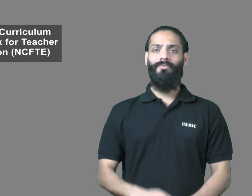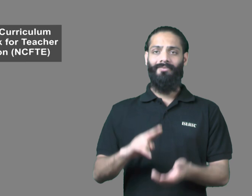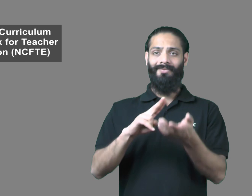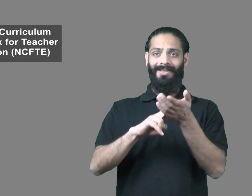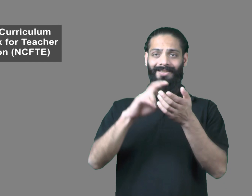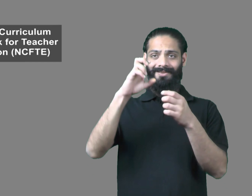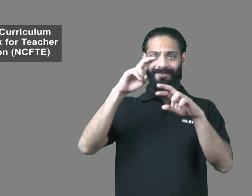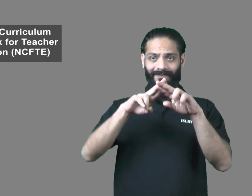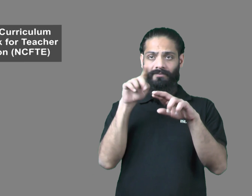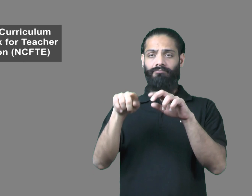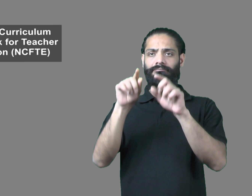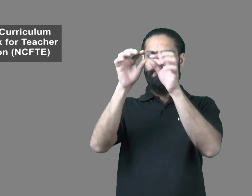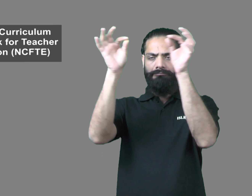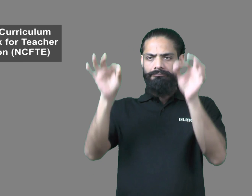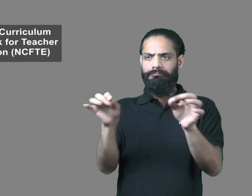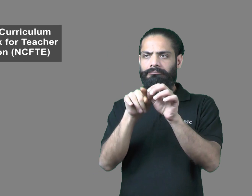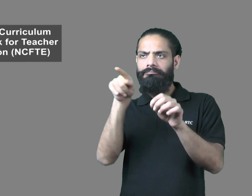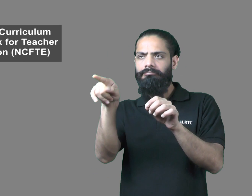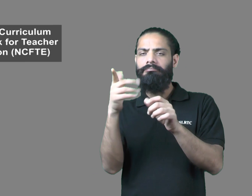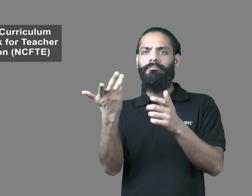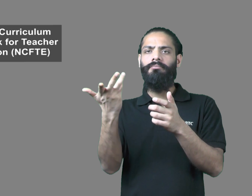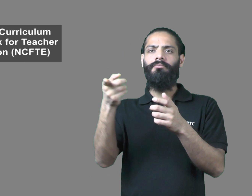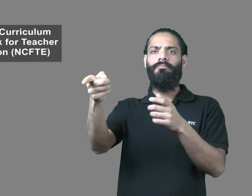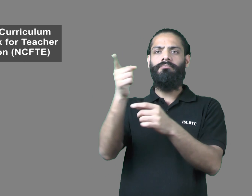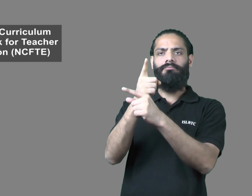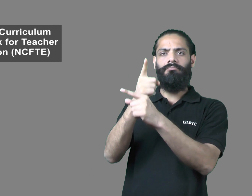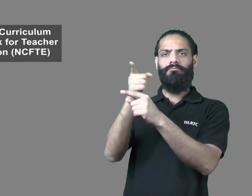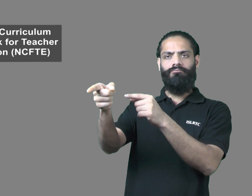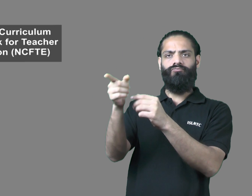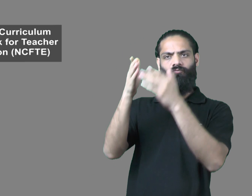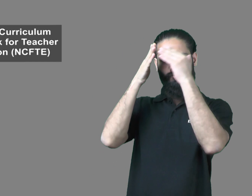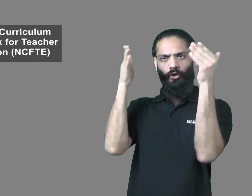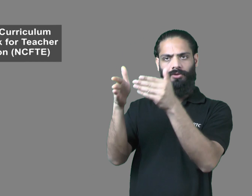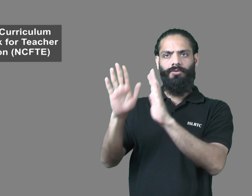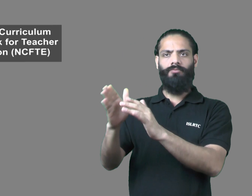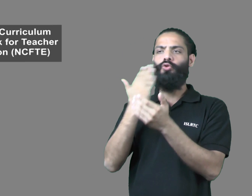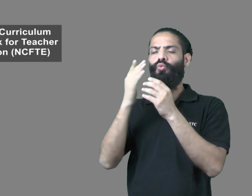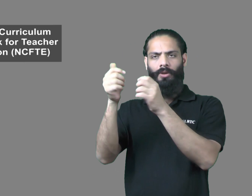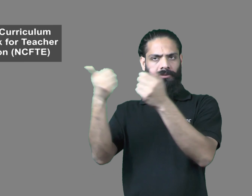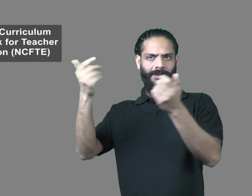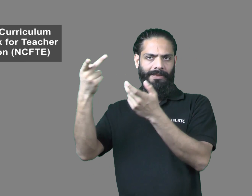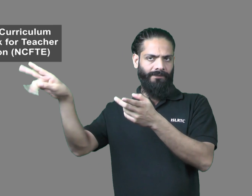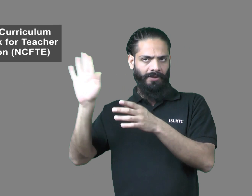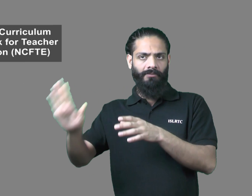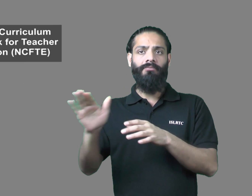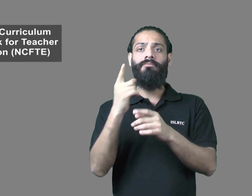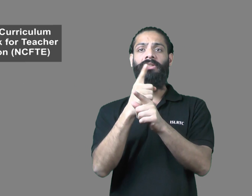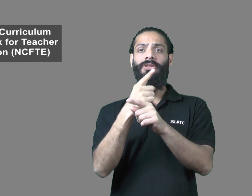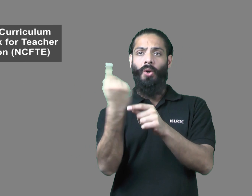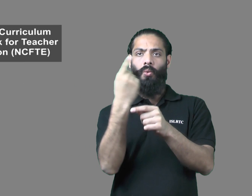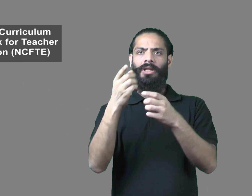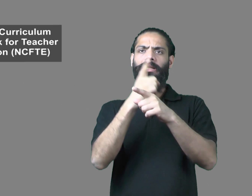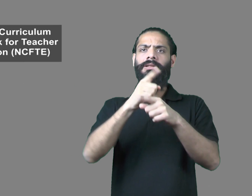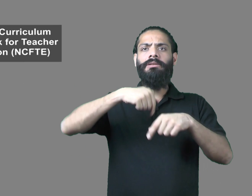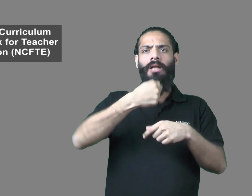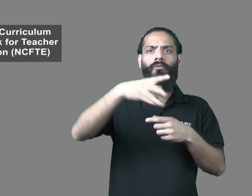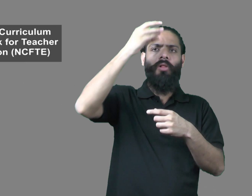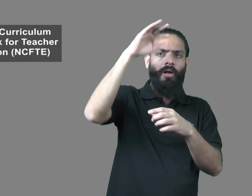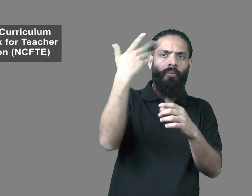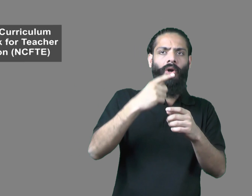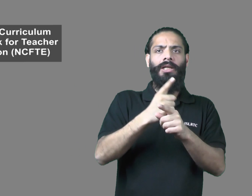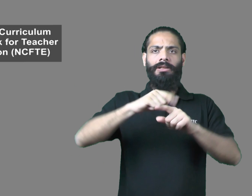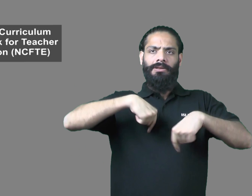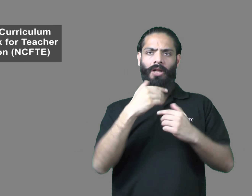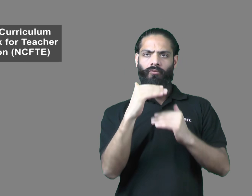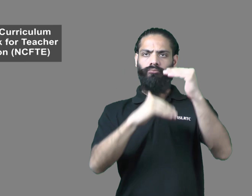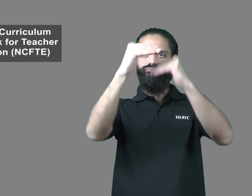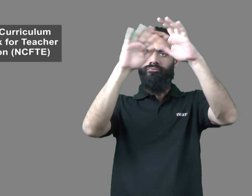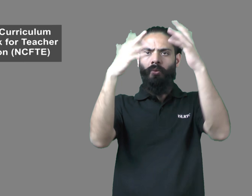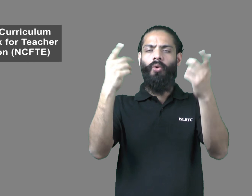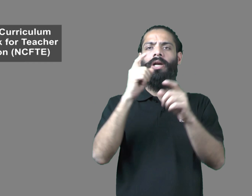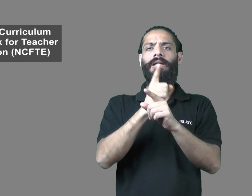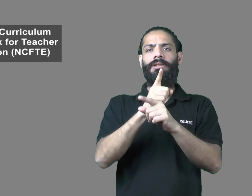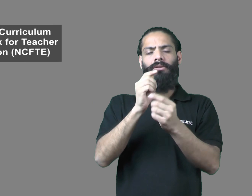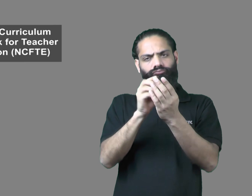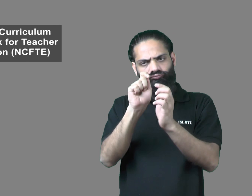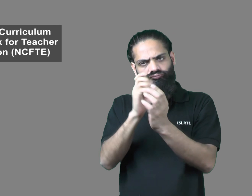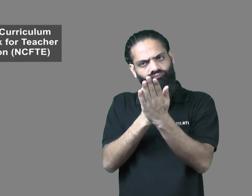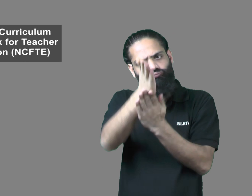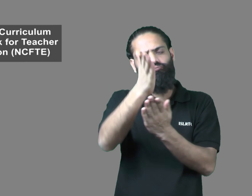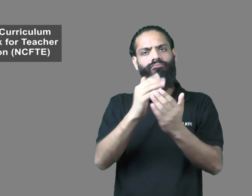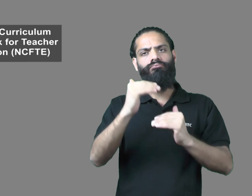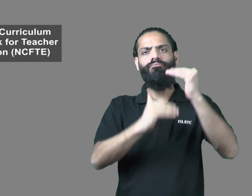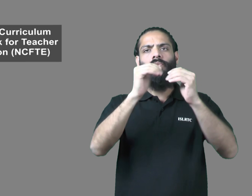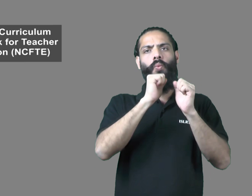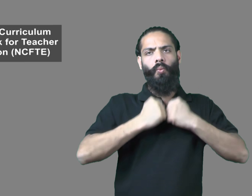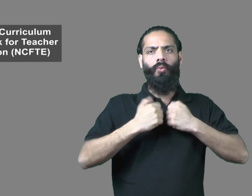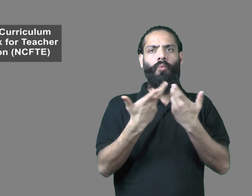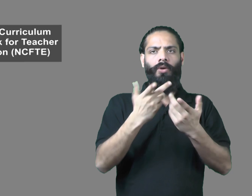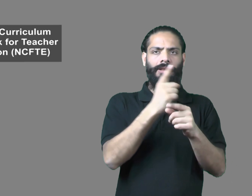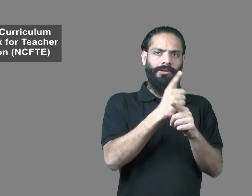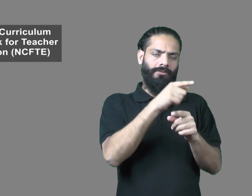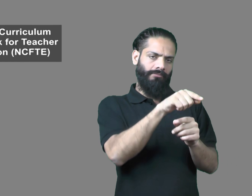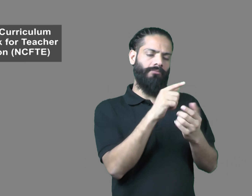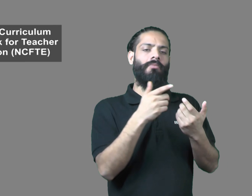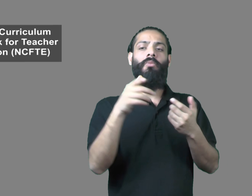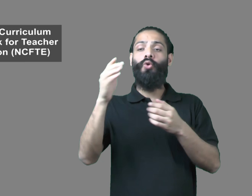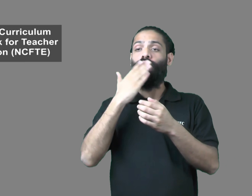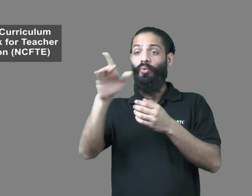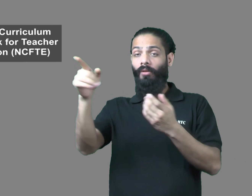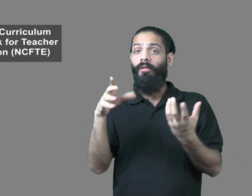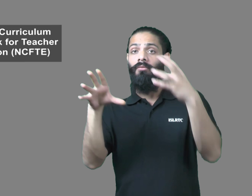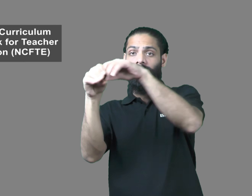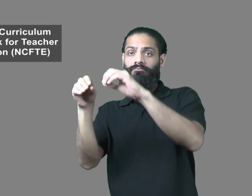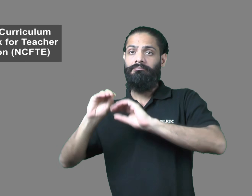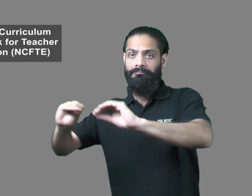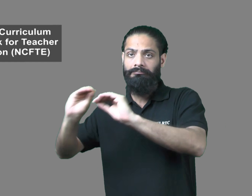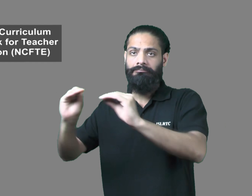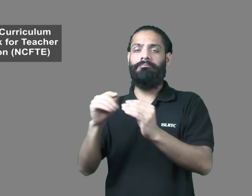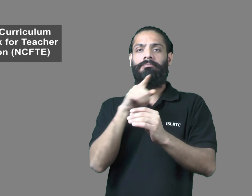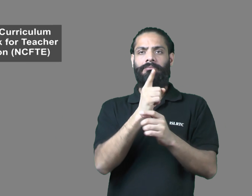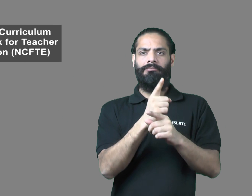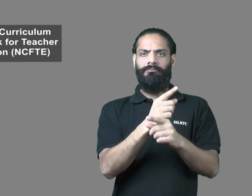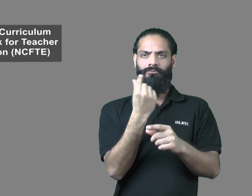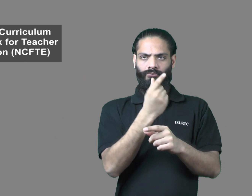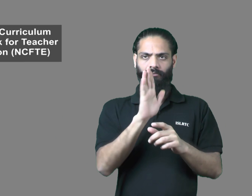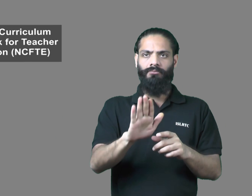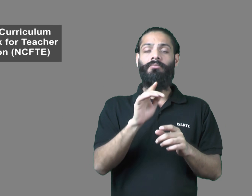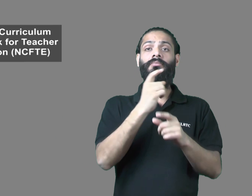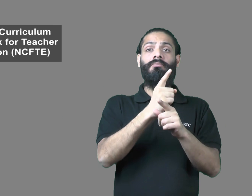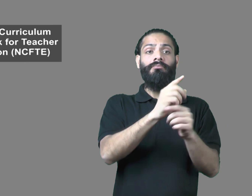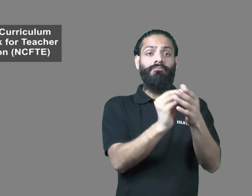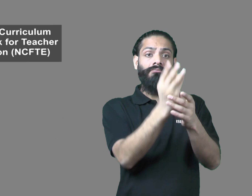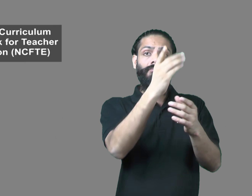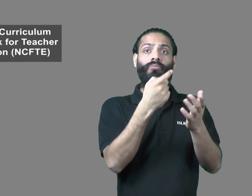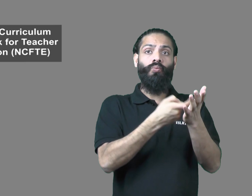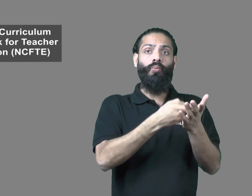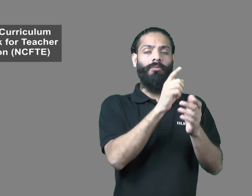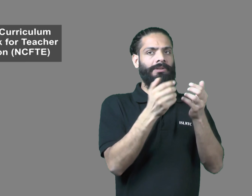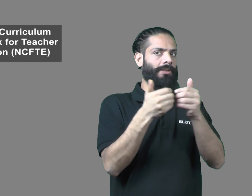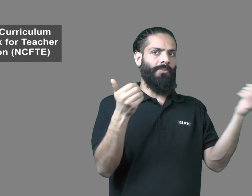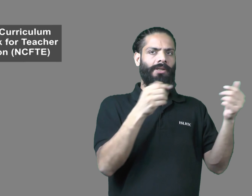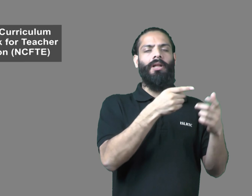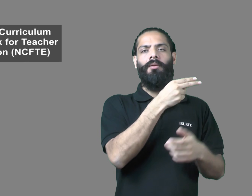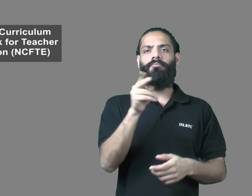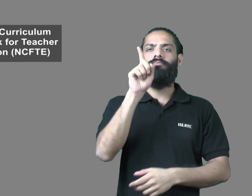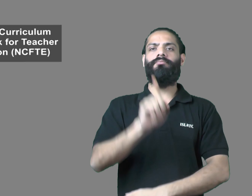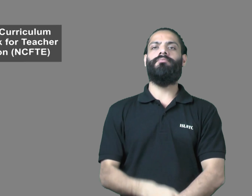National Curriculum Framework for Teacher Education (NCFTE)